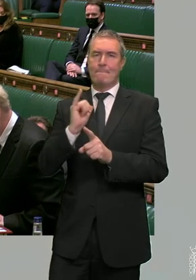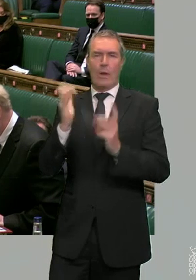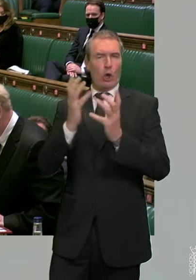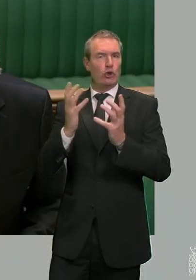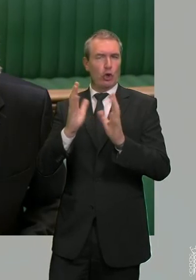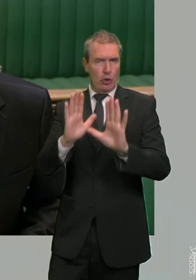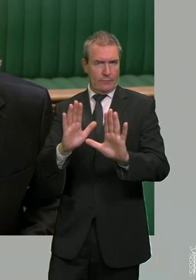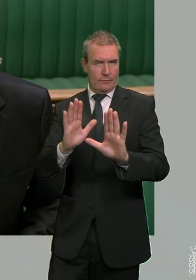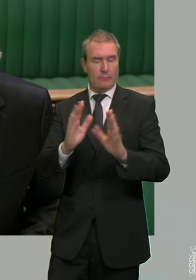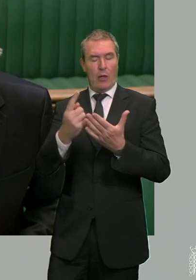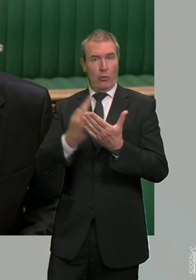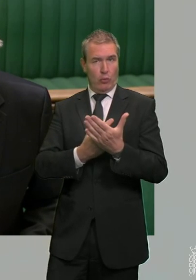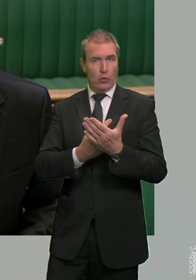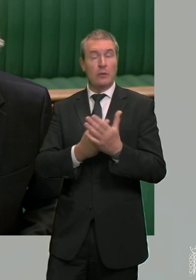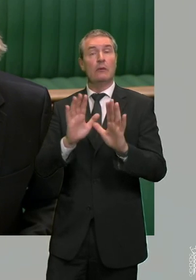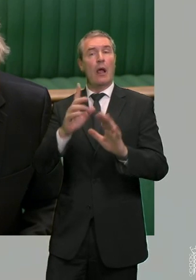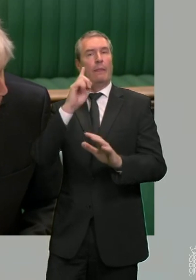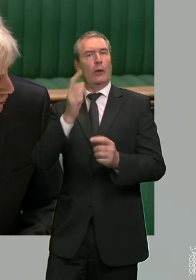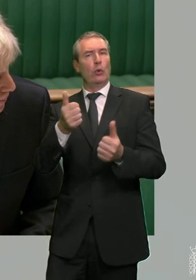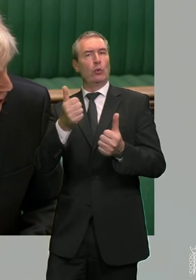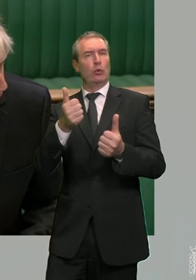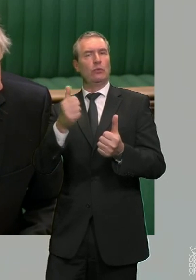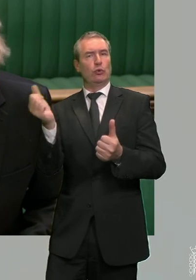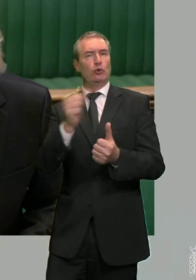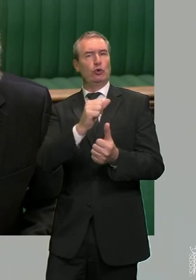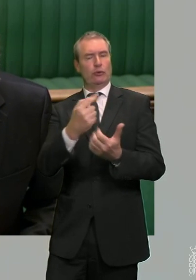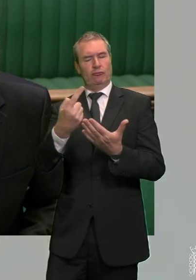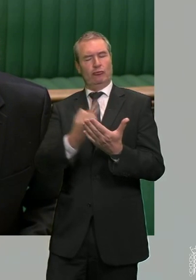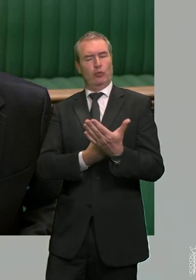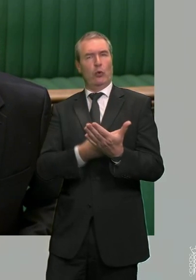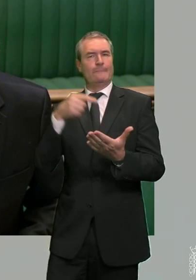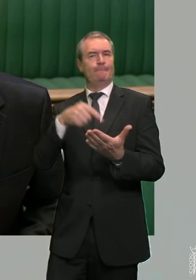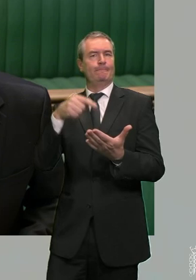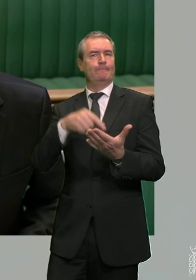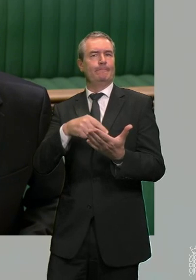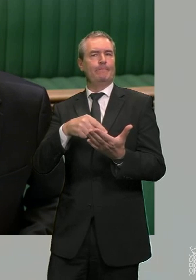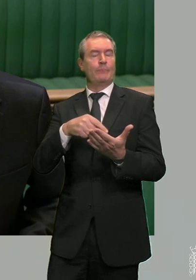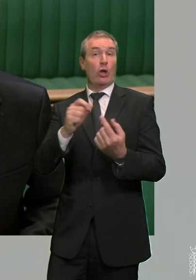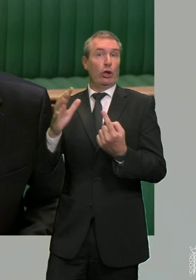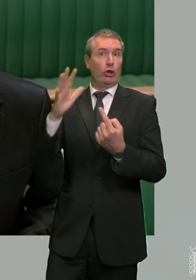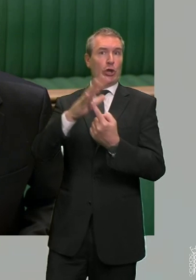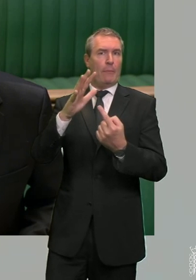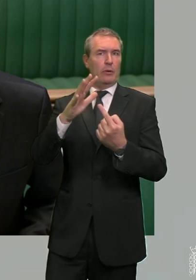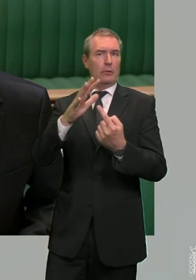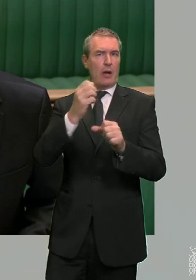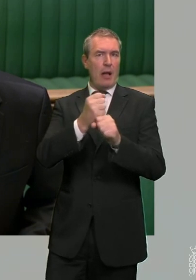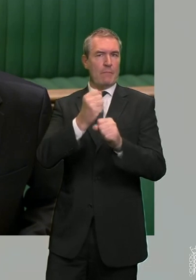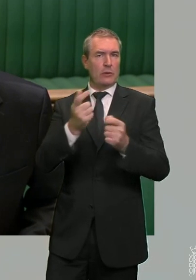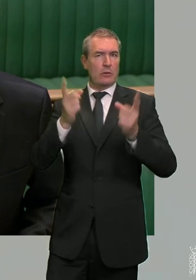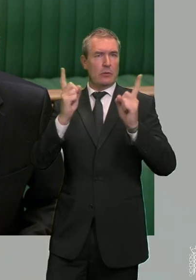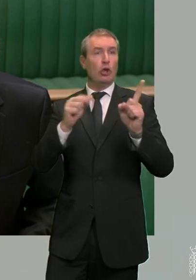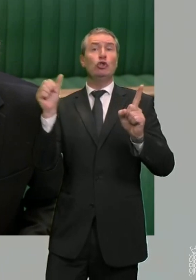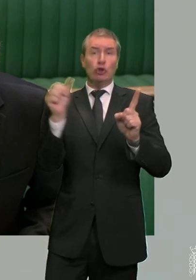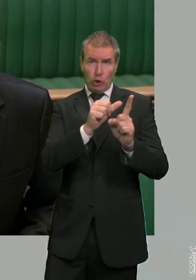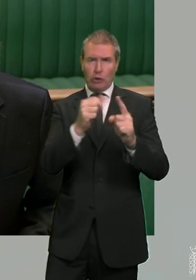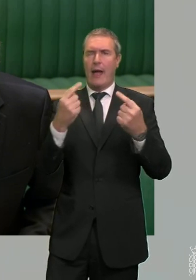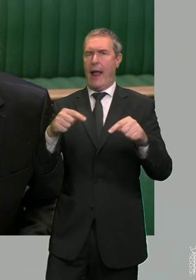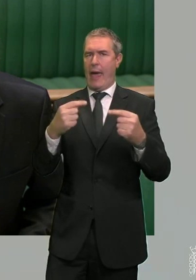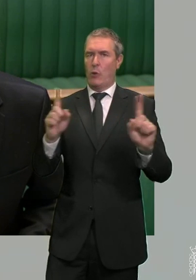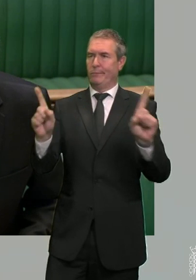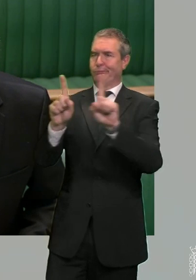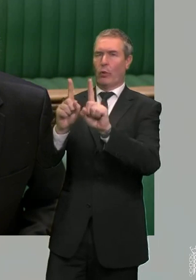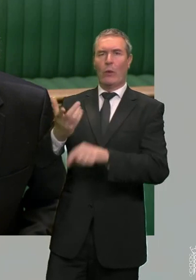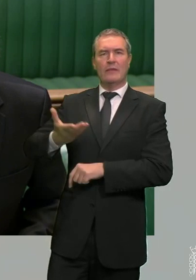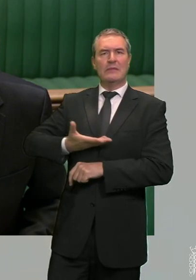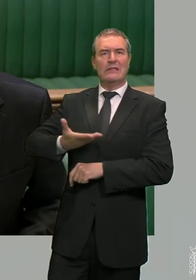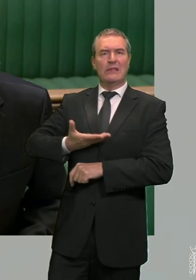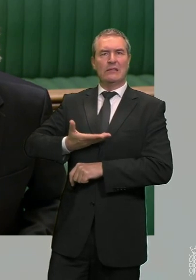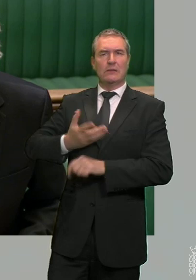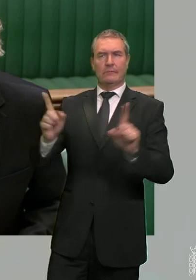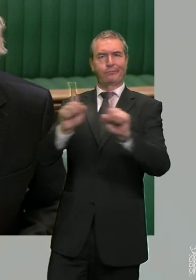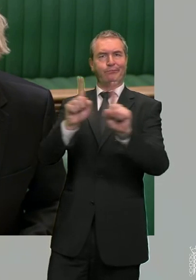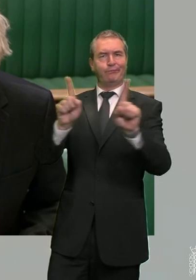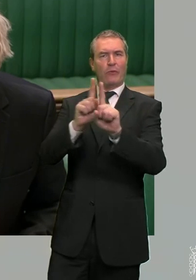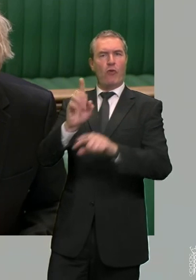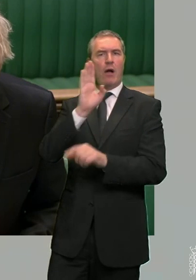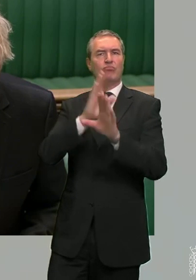I do think it is a good idea in principle that top civil servants should be able to engage with business and should have experience of the private sector.